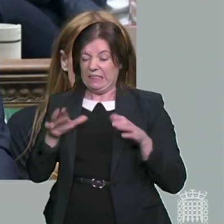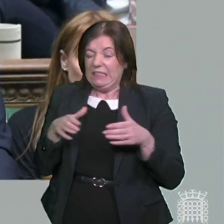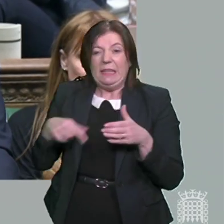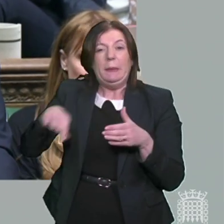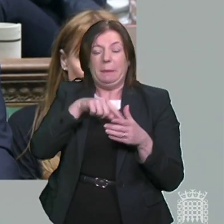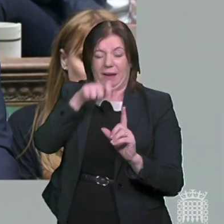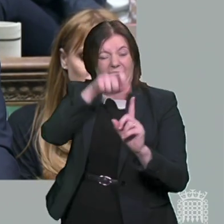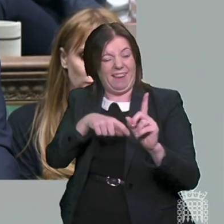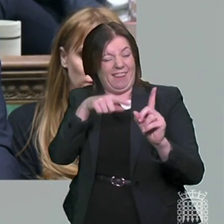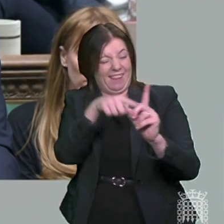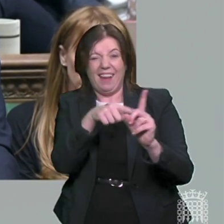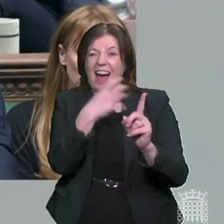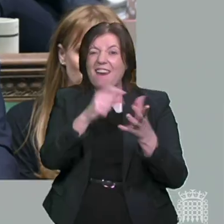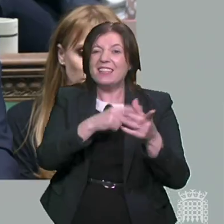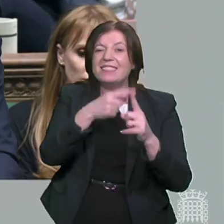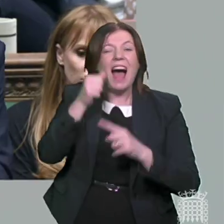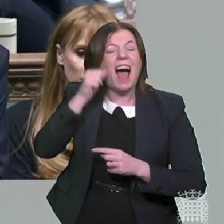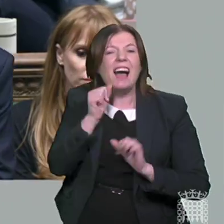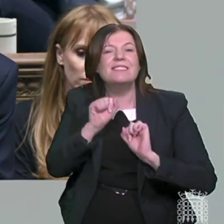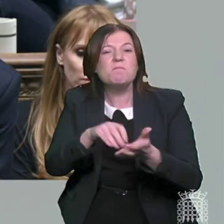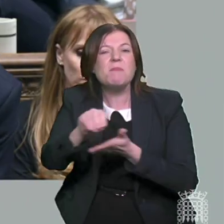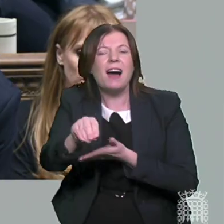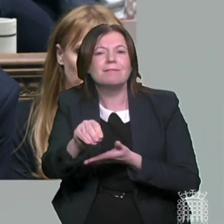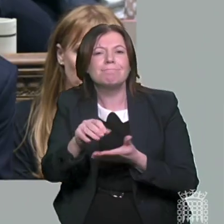Is he starting to wonder if this job is just too big for him?